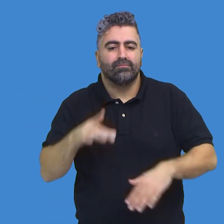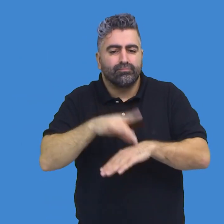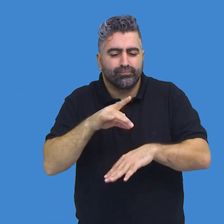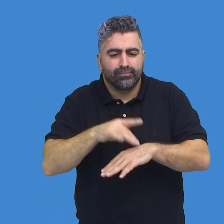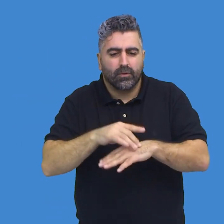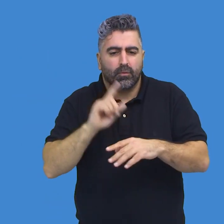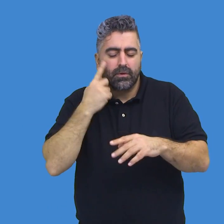enfermo